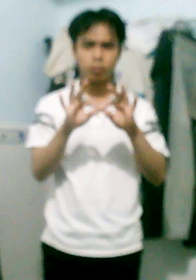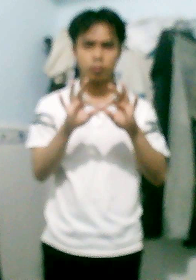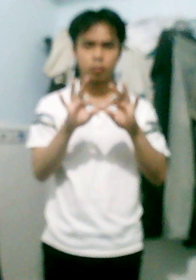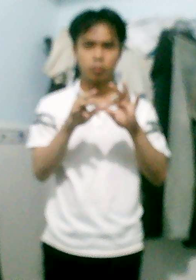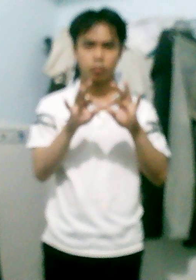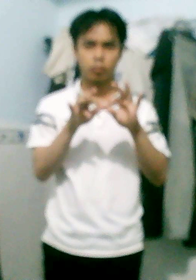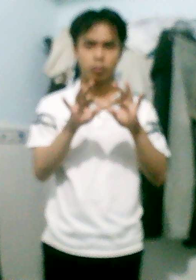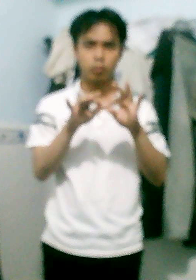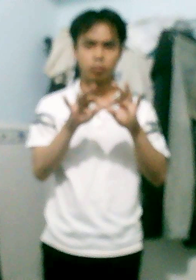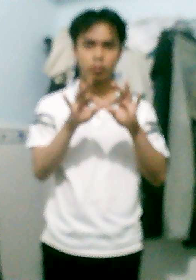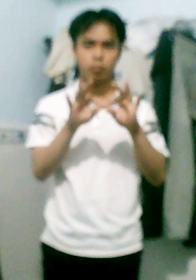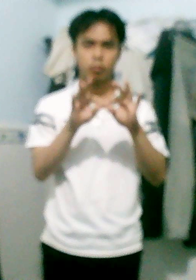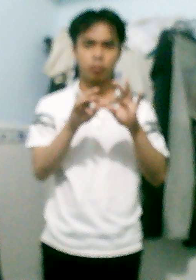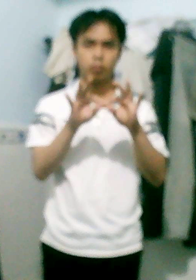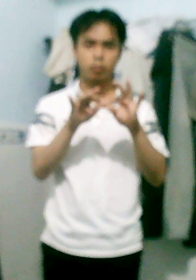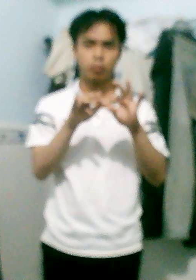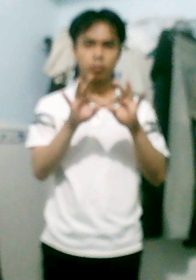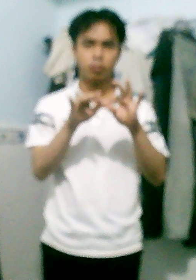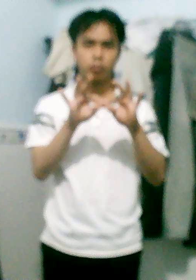phien dich